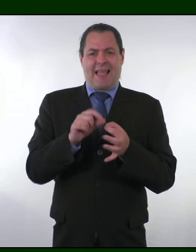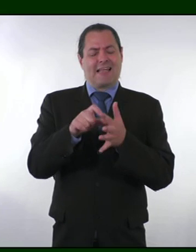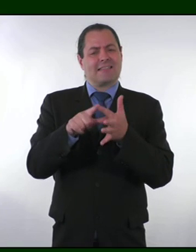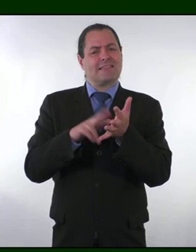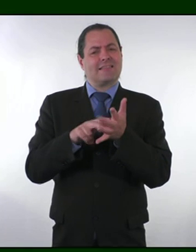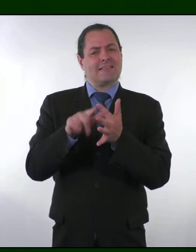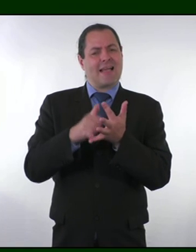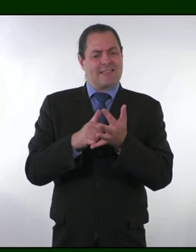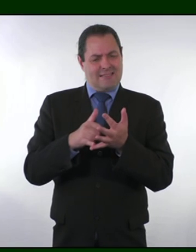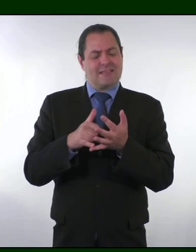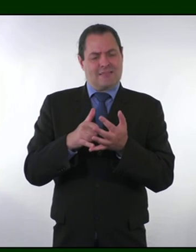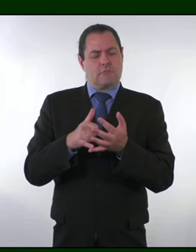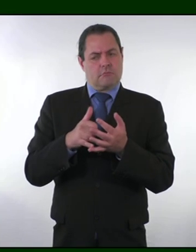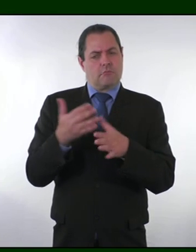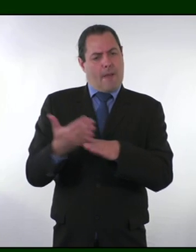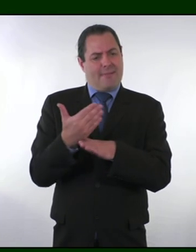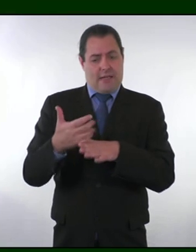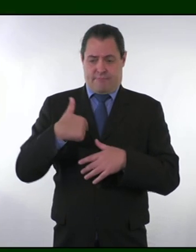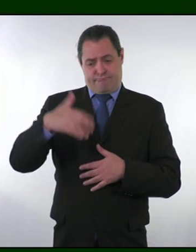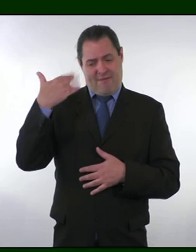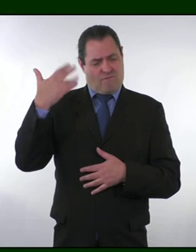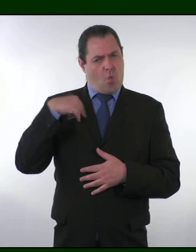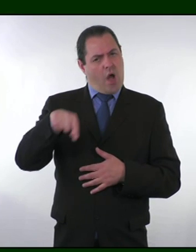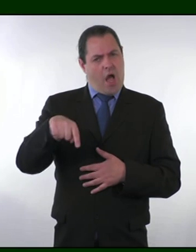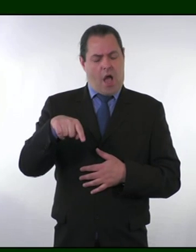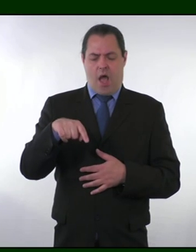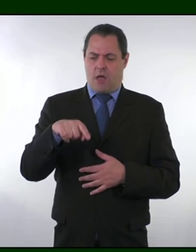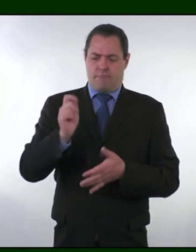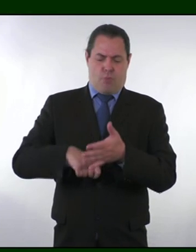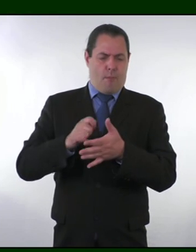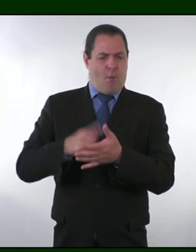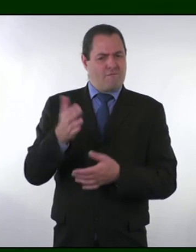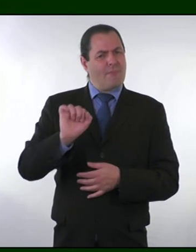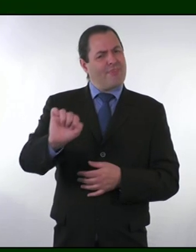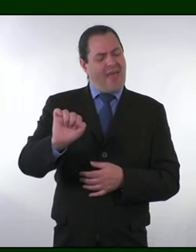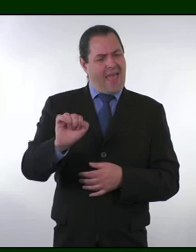I was a keen customer of Alexander Dennis’s fantastic machines.